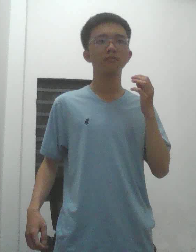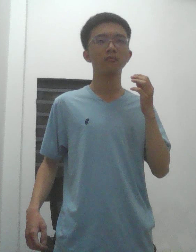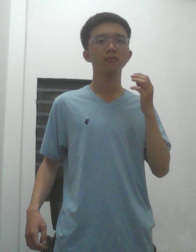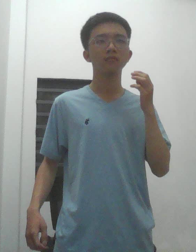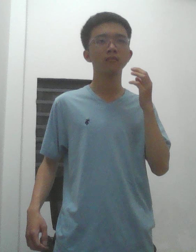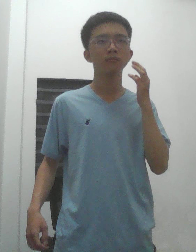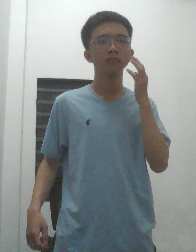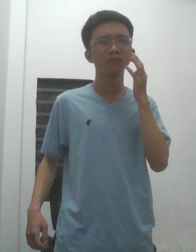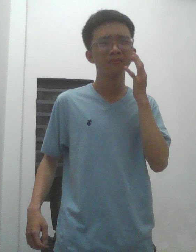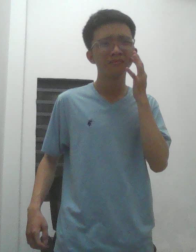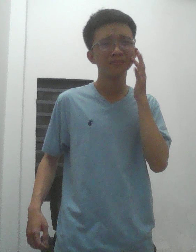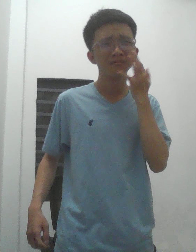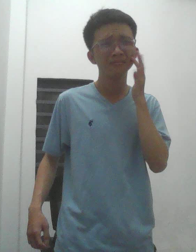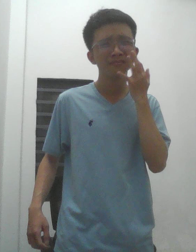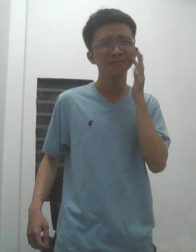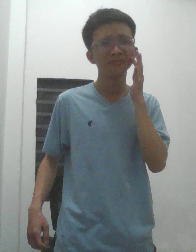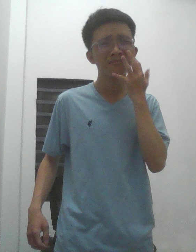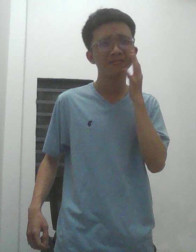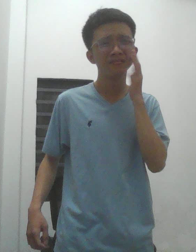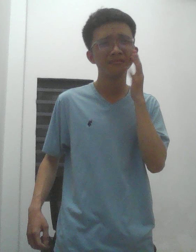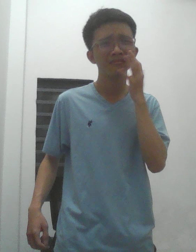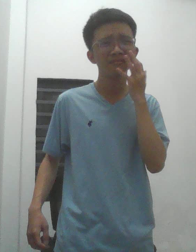kinh tom